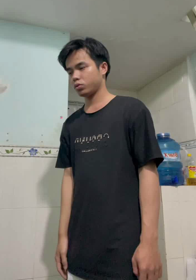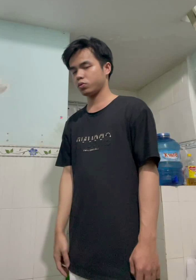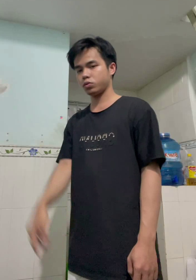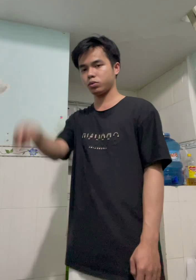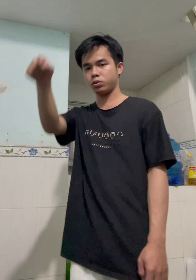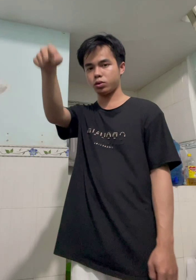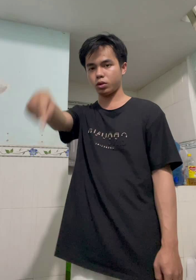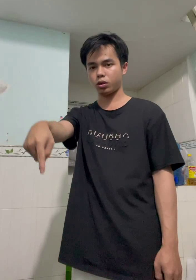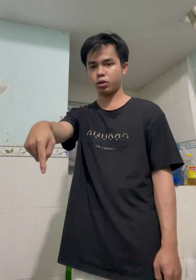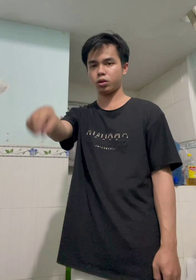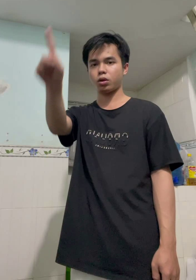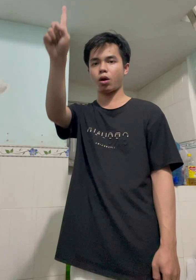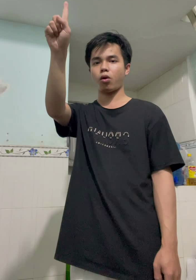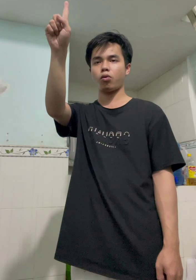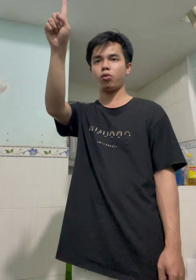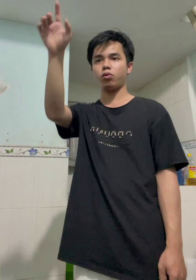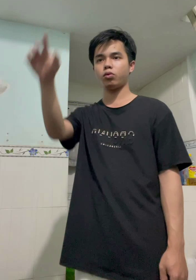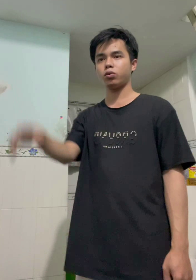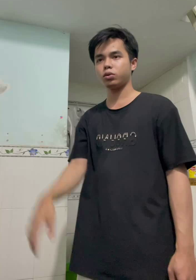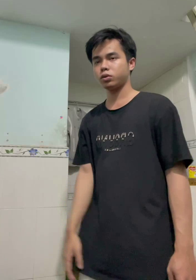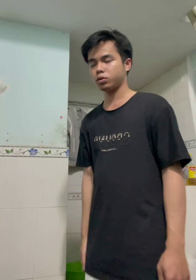di dau